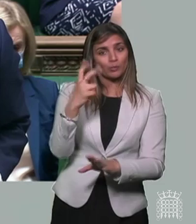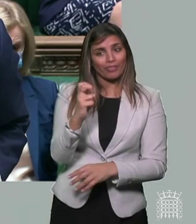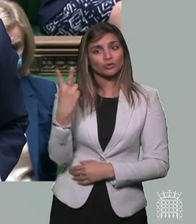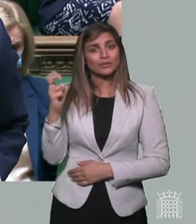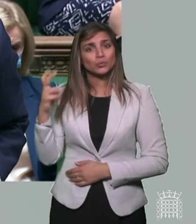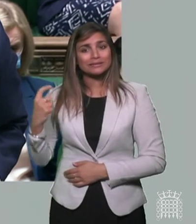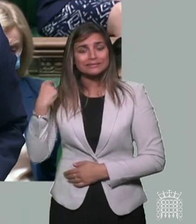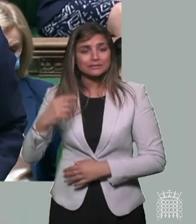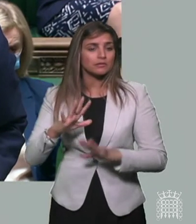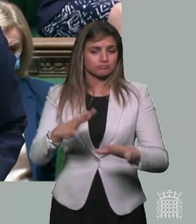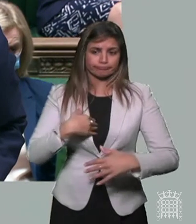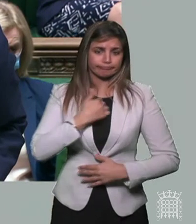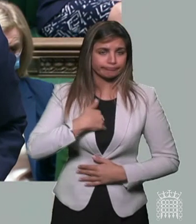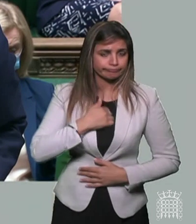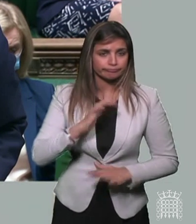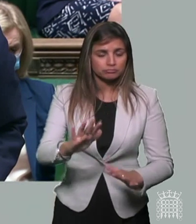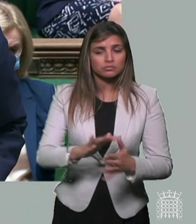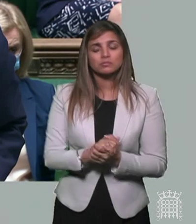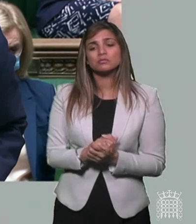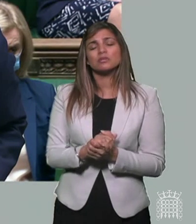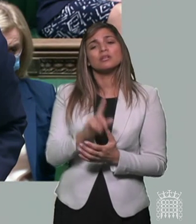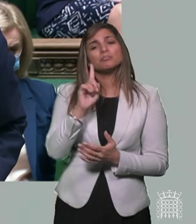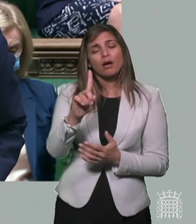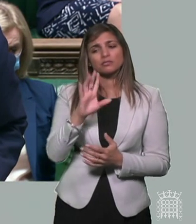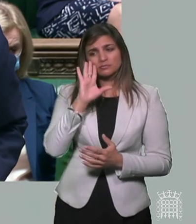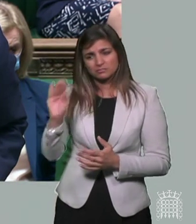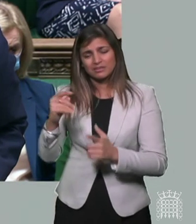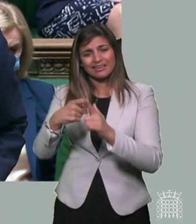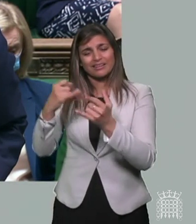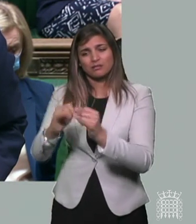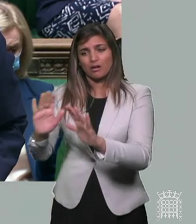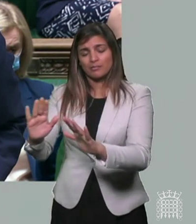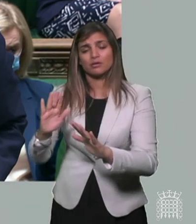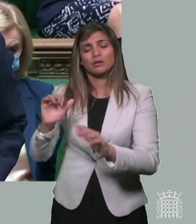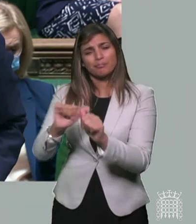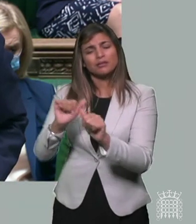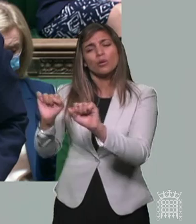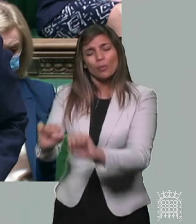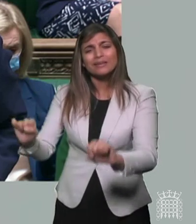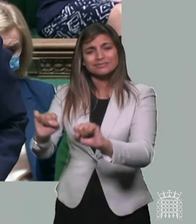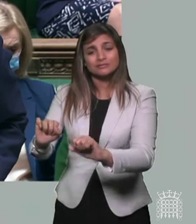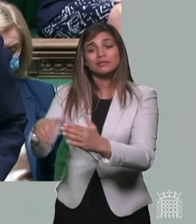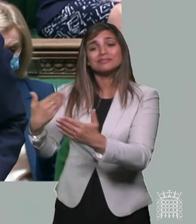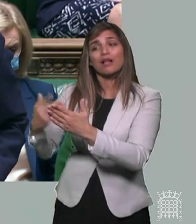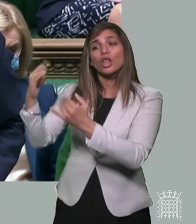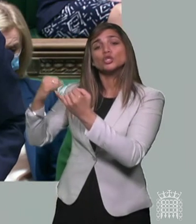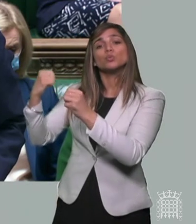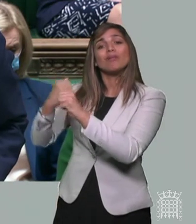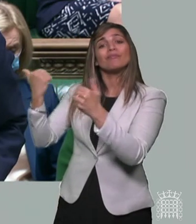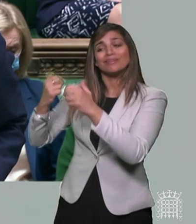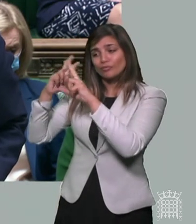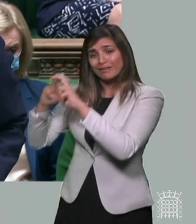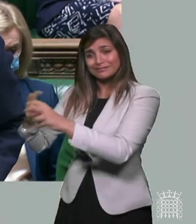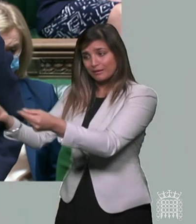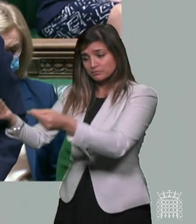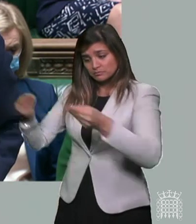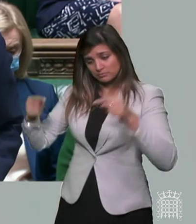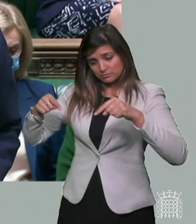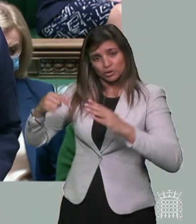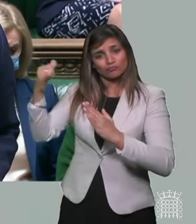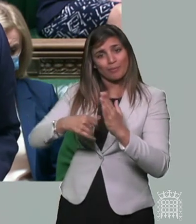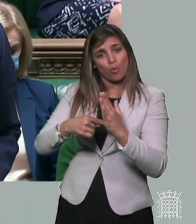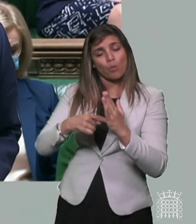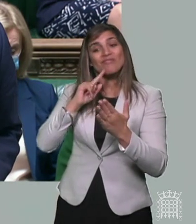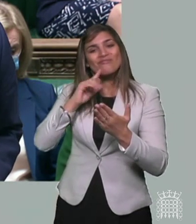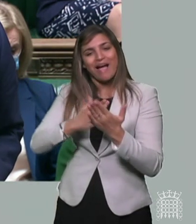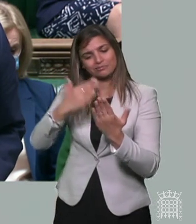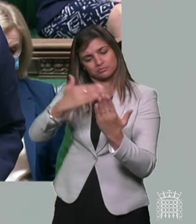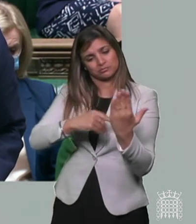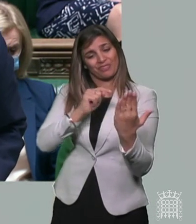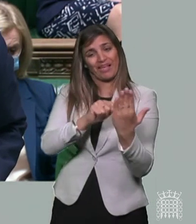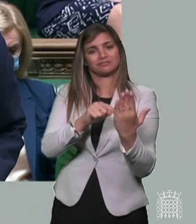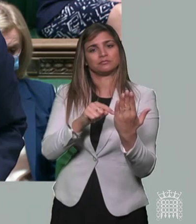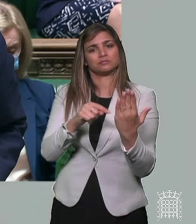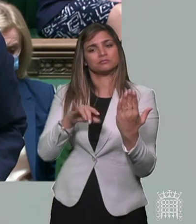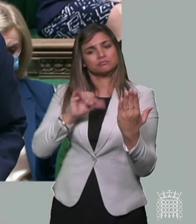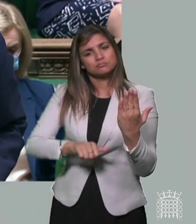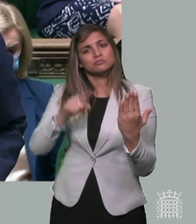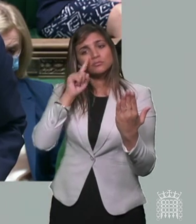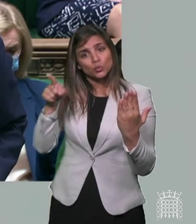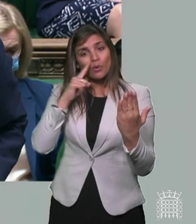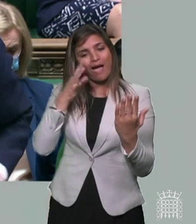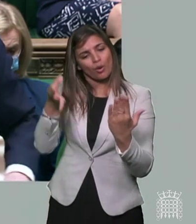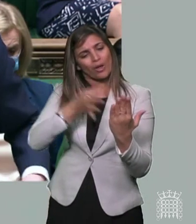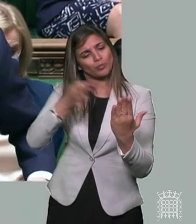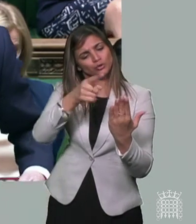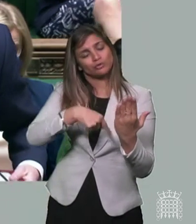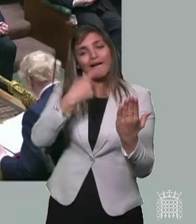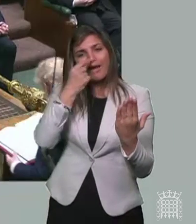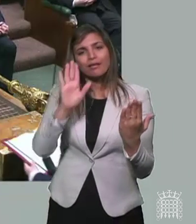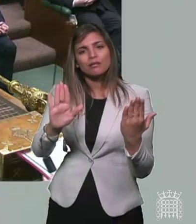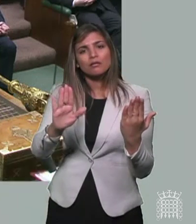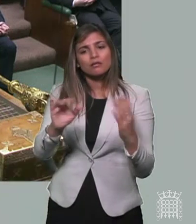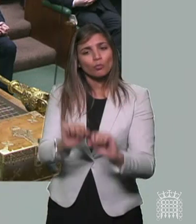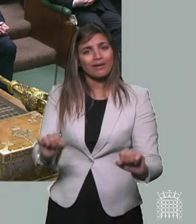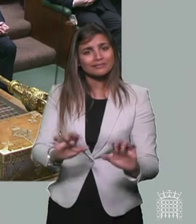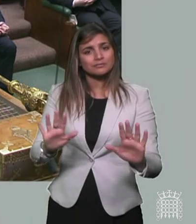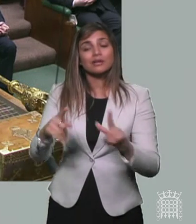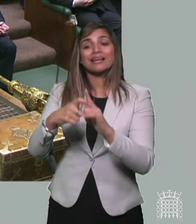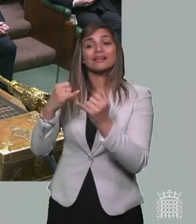I regret the way things happened on the evening in question and I apologise, but if I may say to him, I do think it would be better if he waited until the full conclusion of the inquiry—until the full facts are brought before this House—and he will then have an opportunity to put his points again.